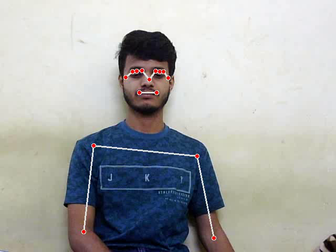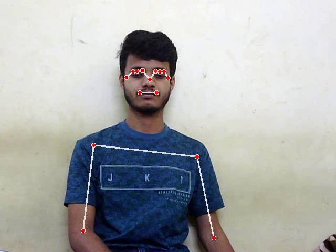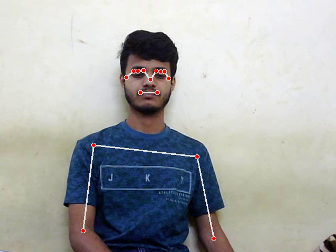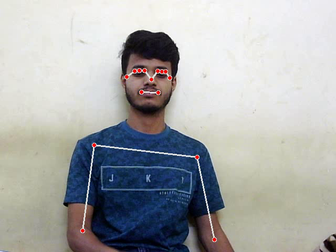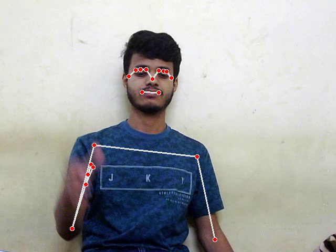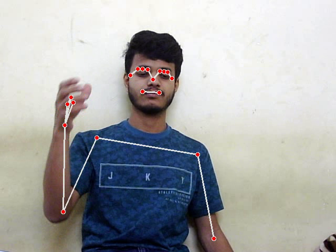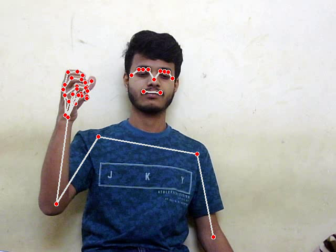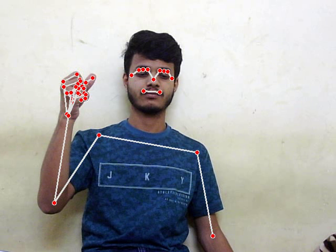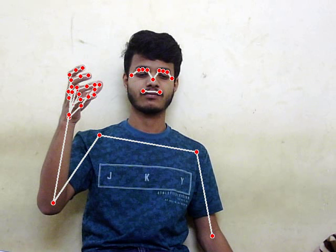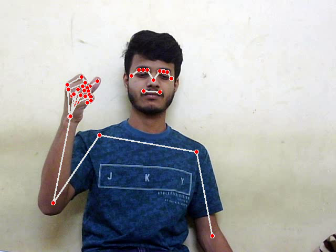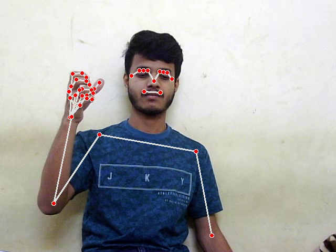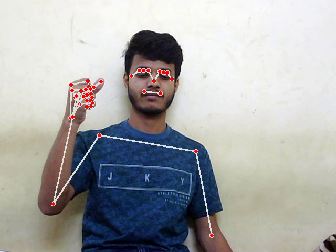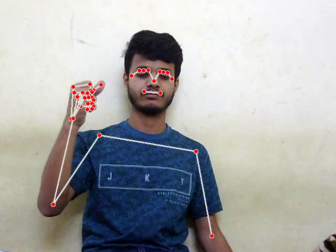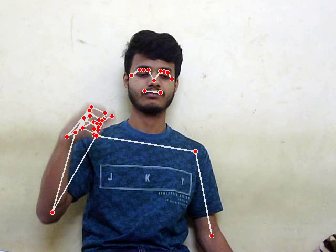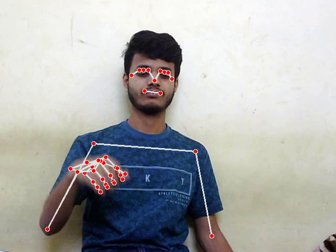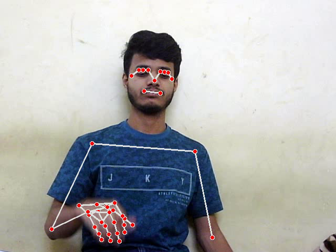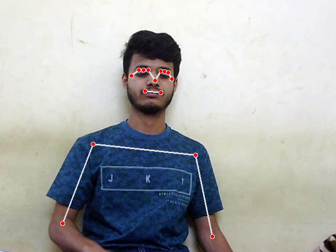milk